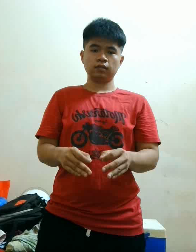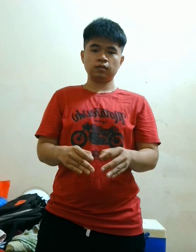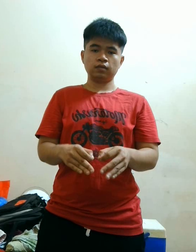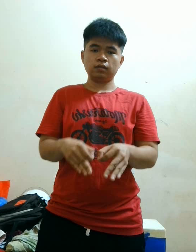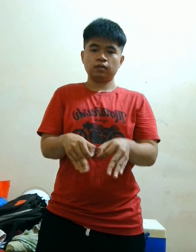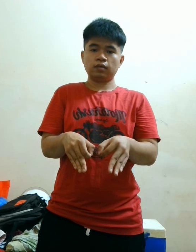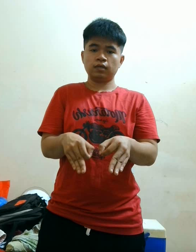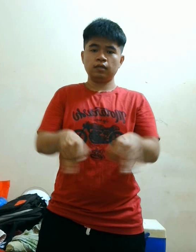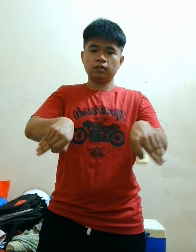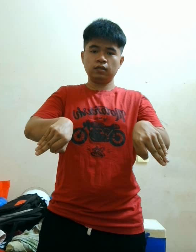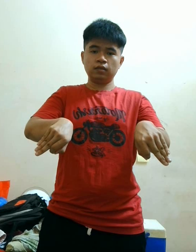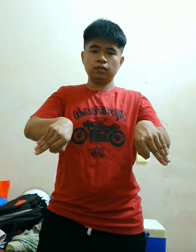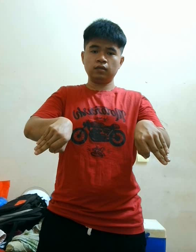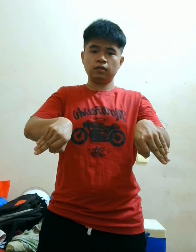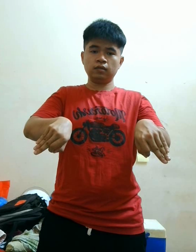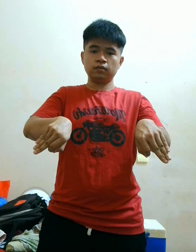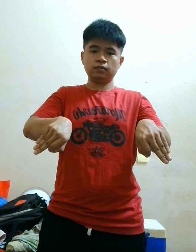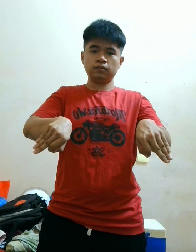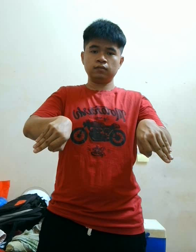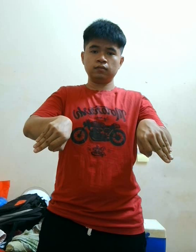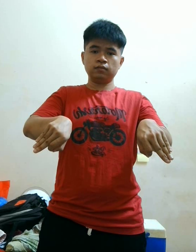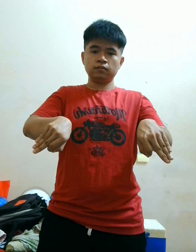cai gi